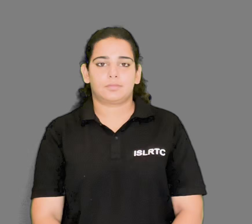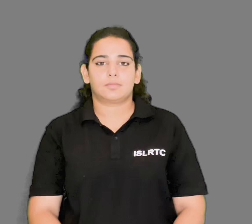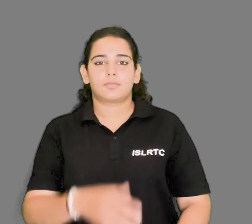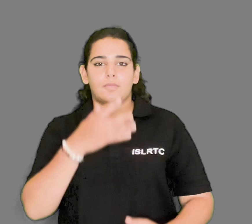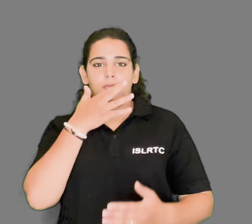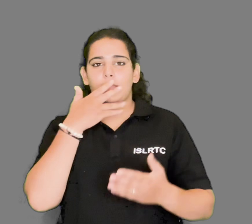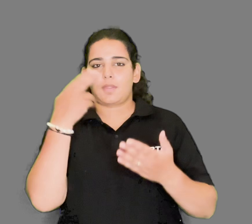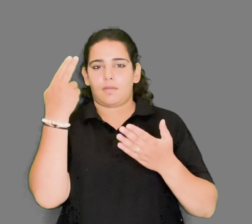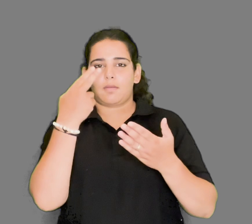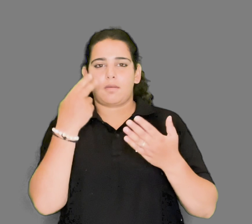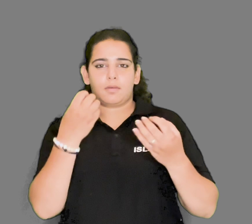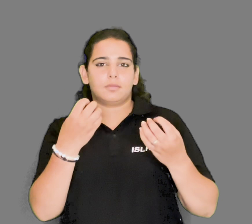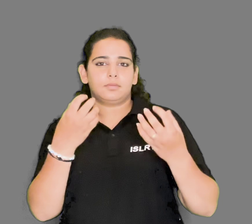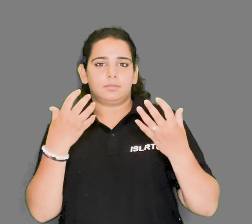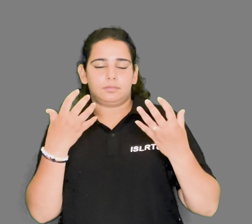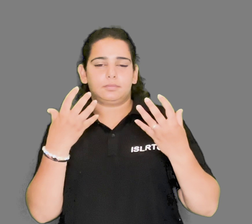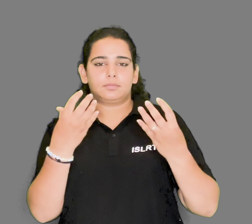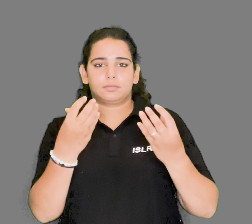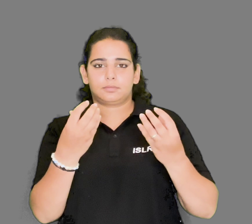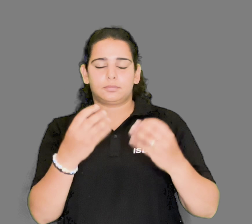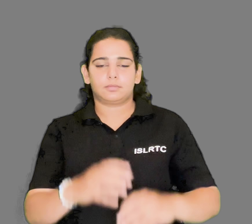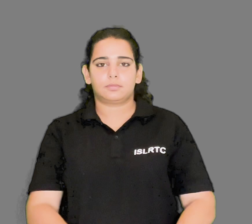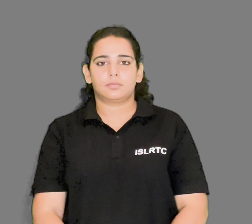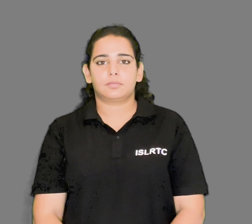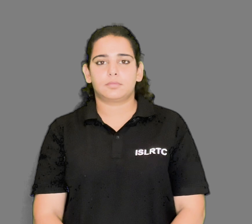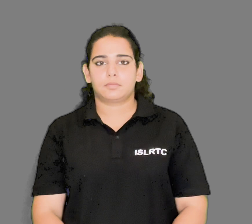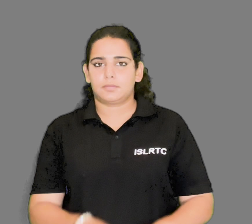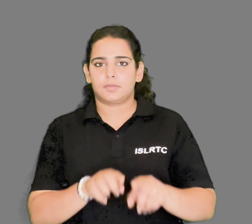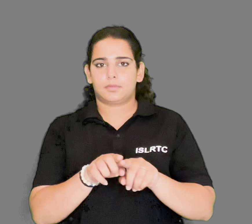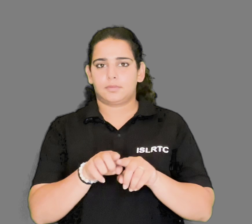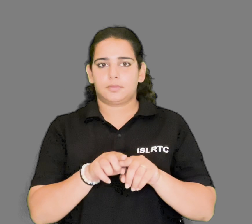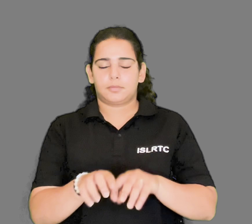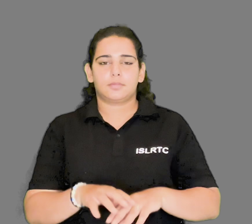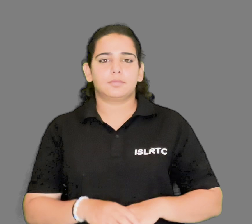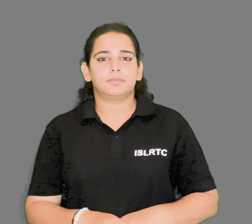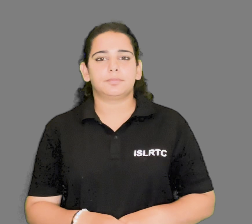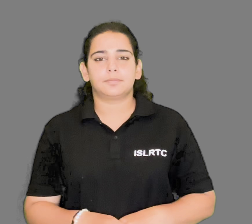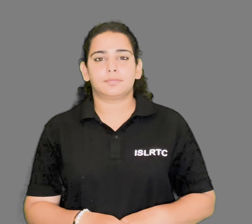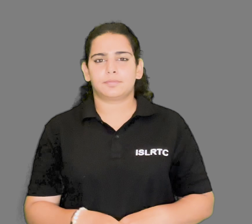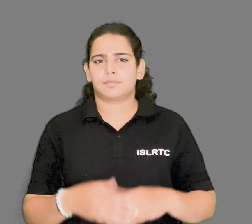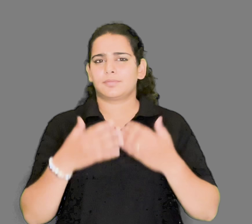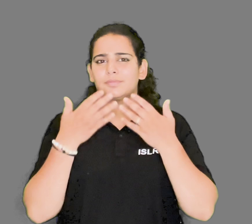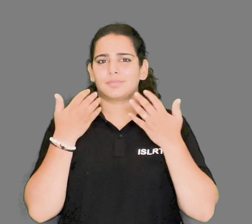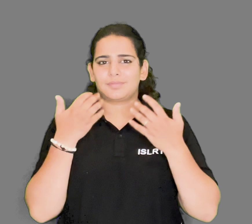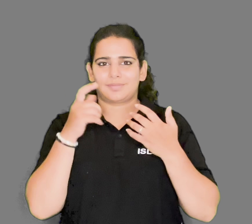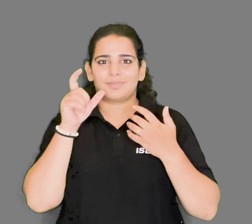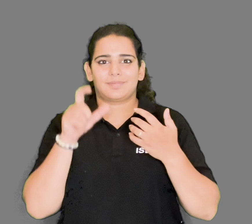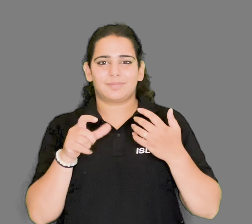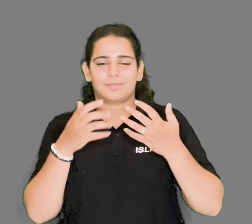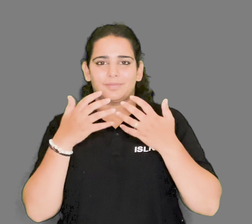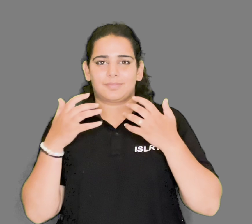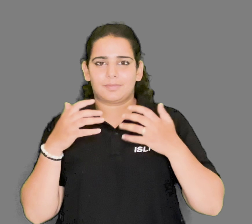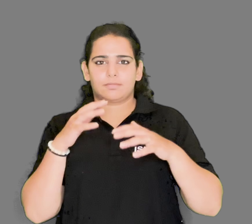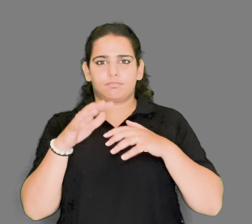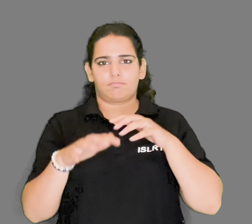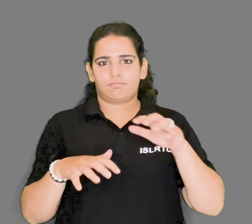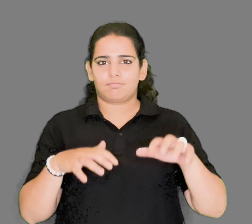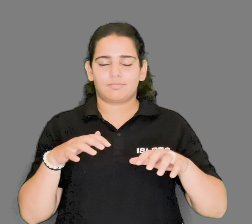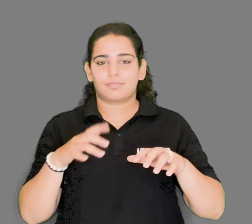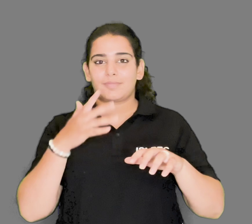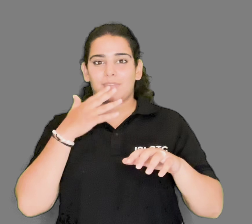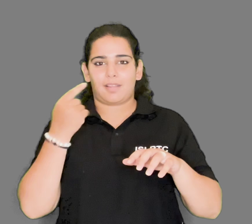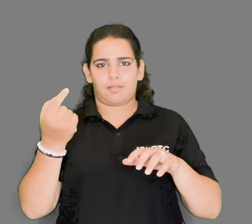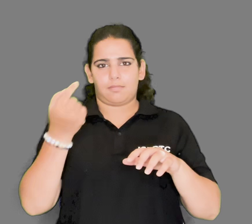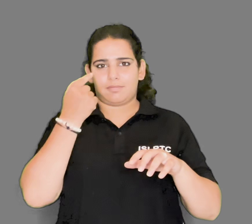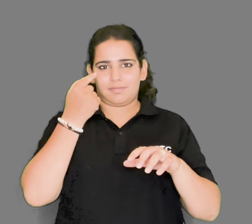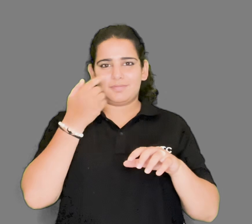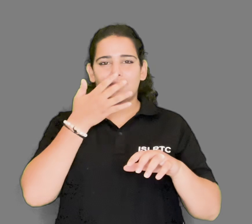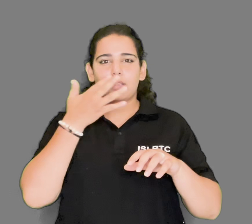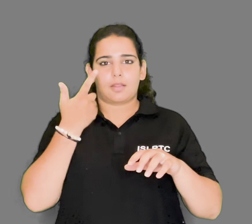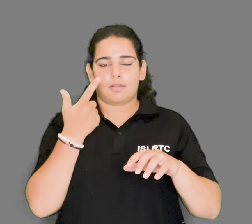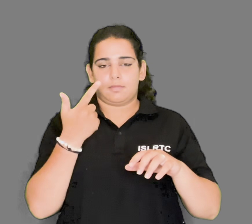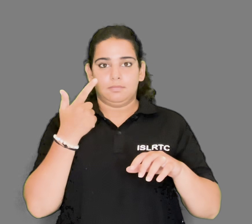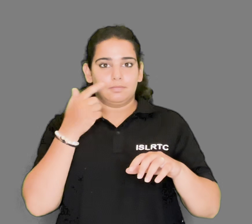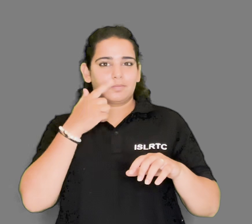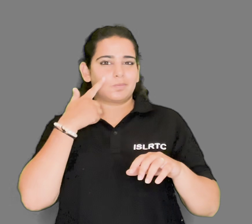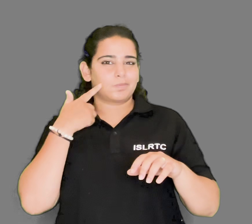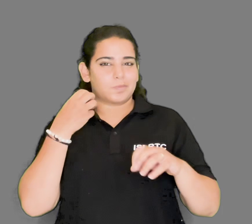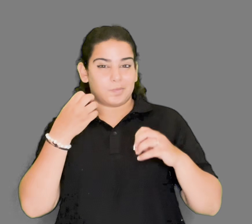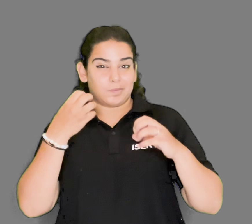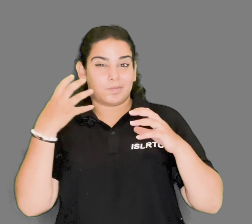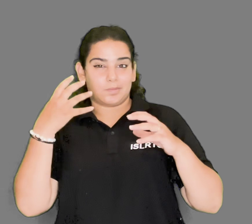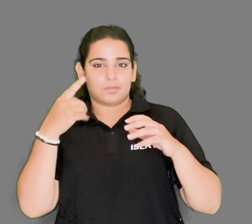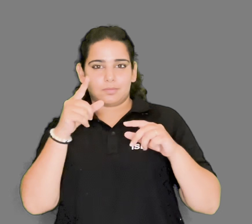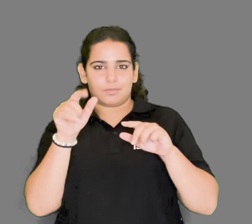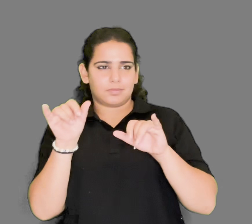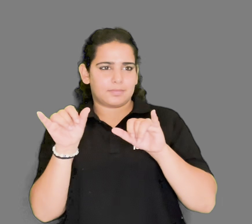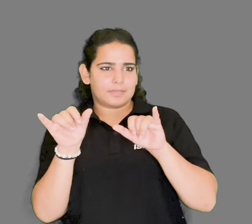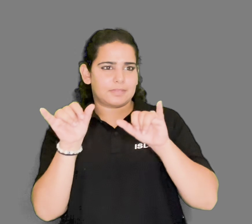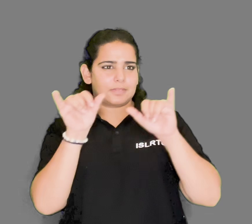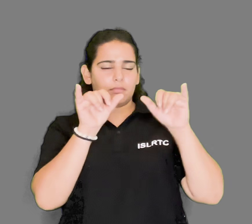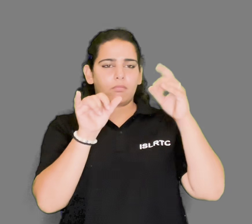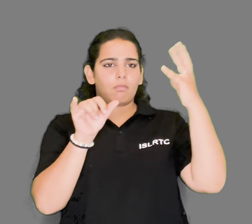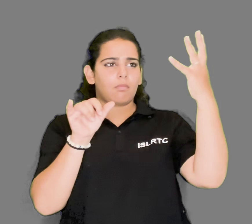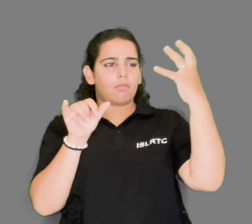Contrast Ratio The ratio between the text and background colors on a web page, important for readability by individuals with visual impairments